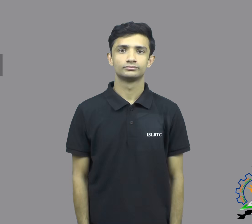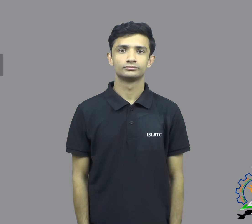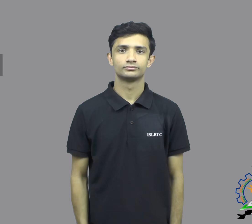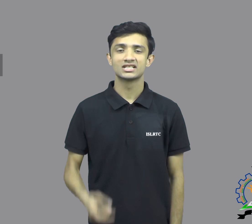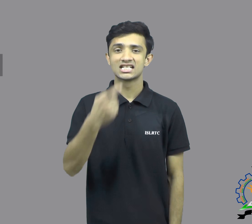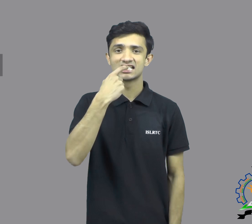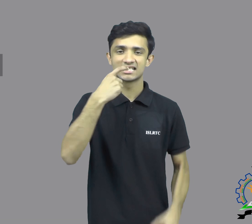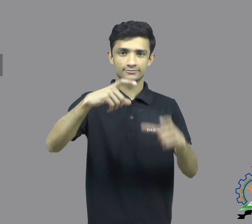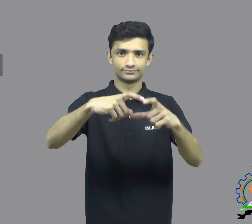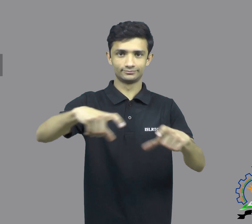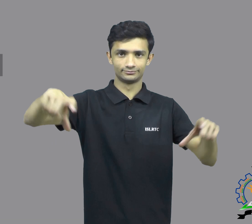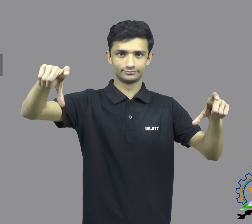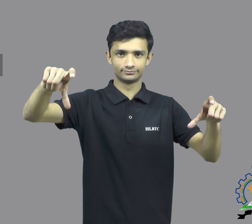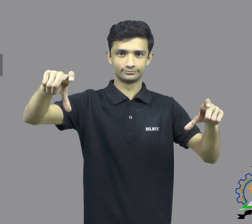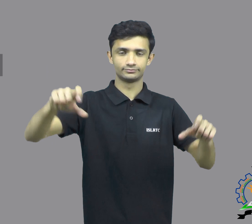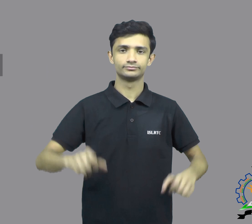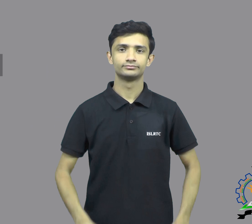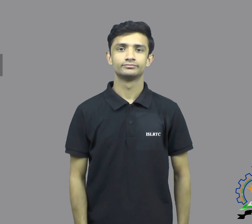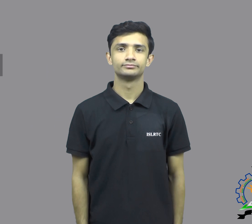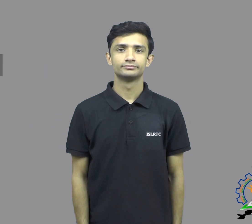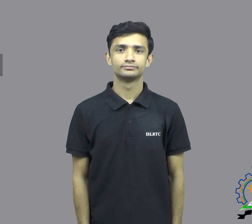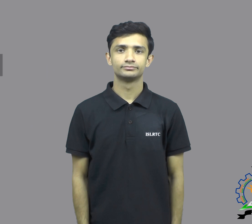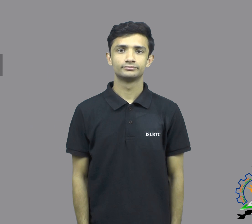Sanitary Pad